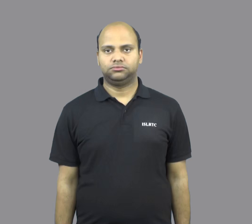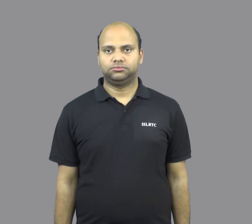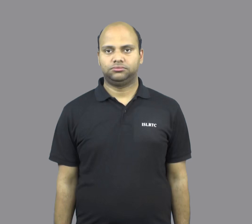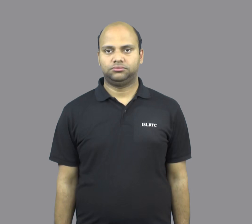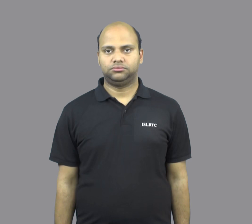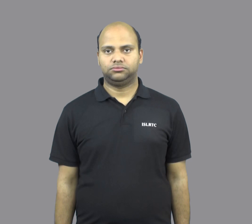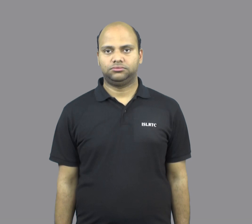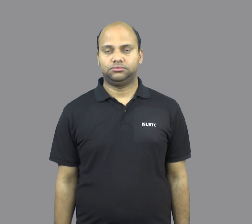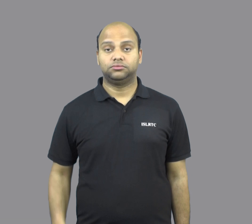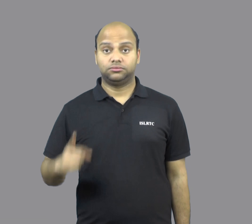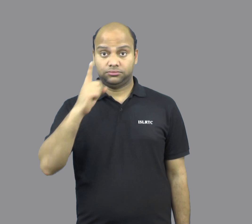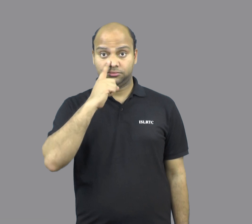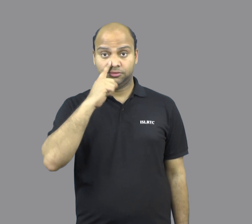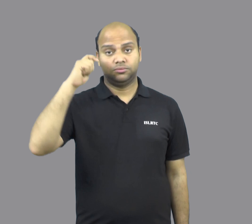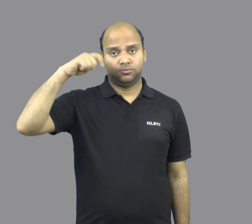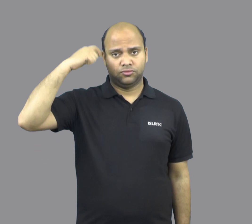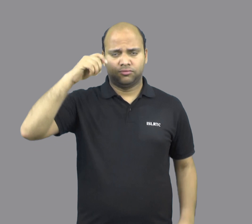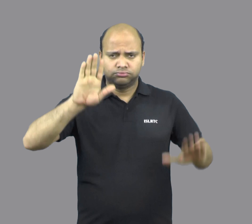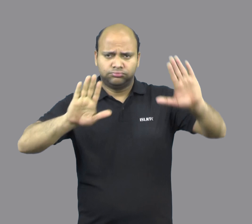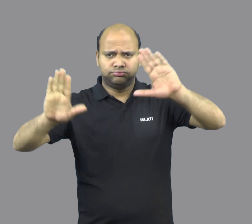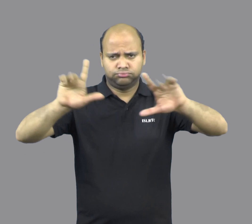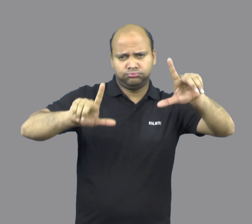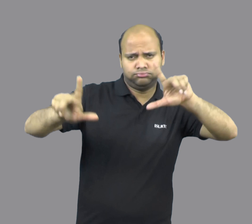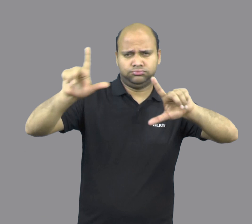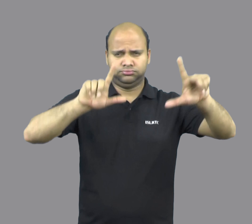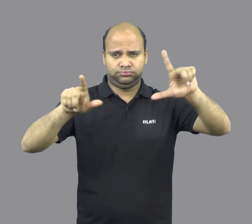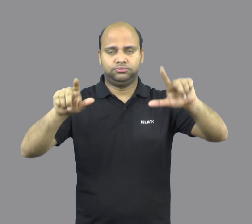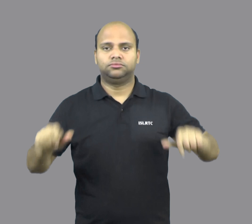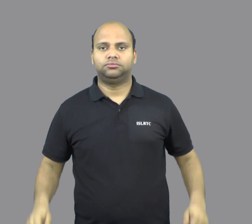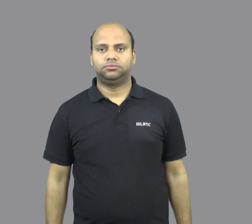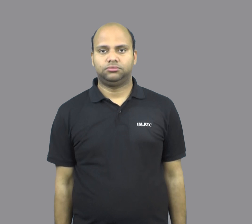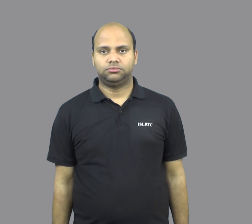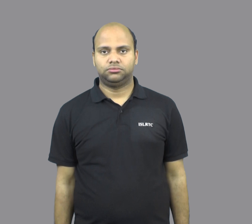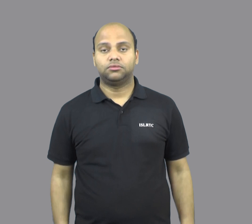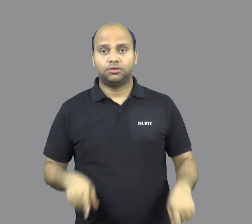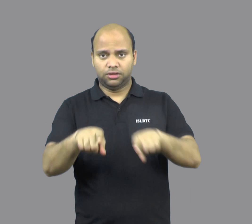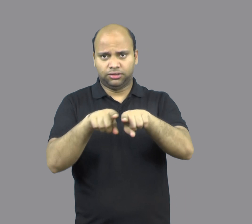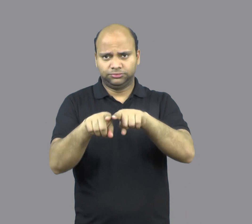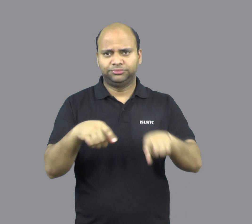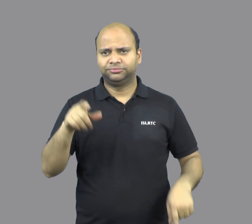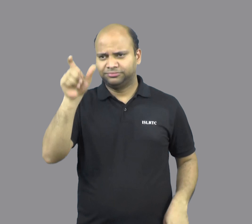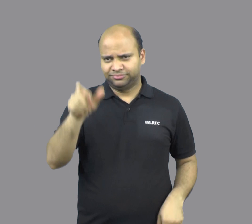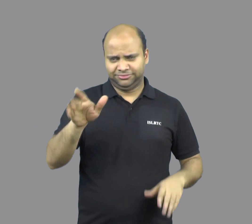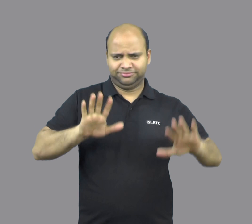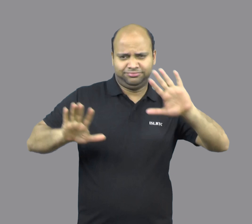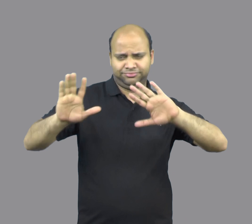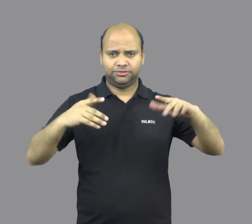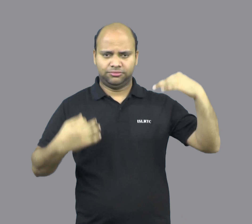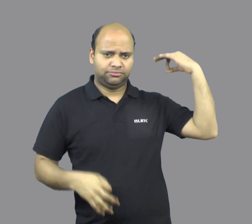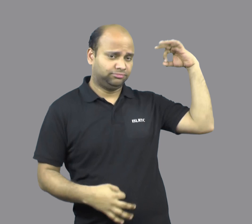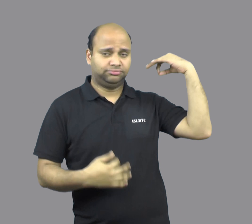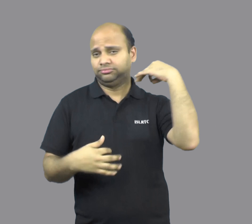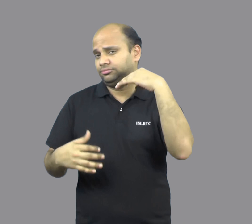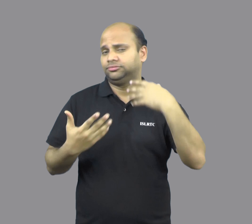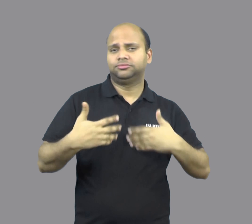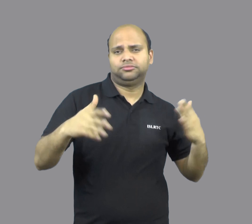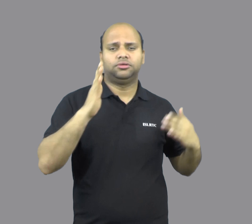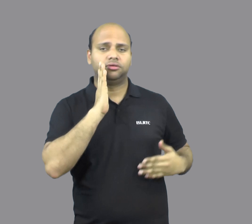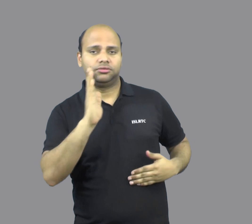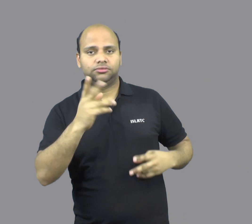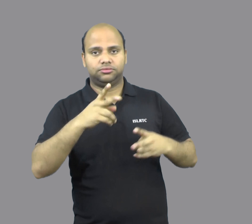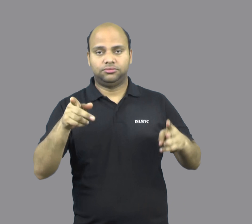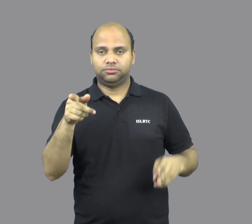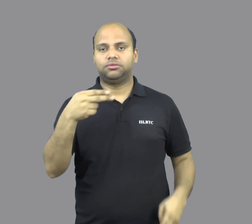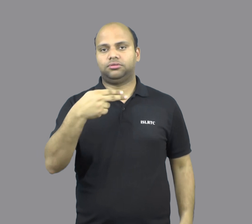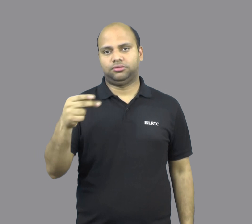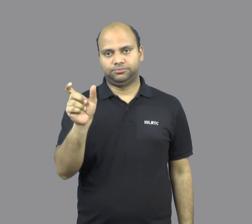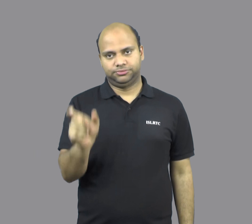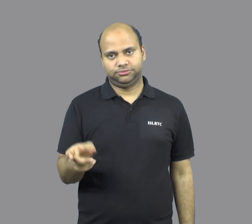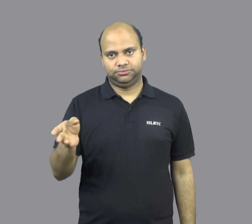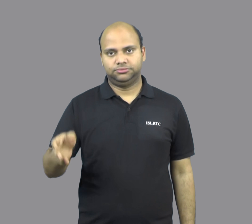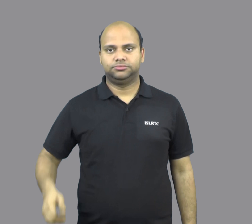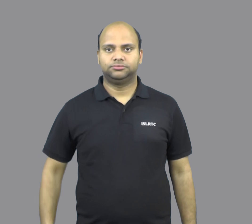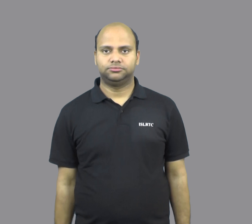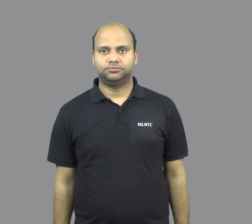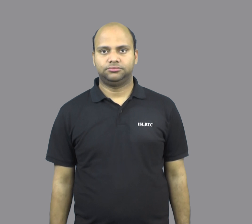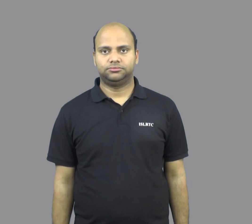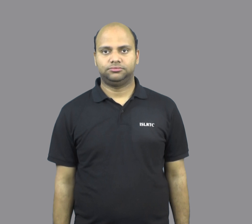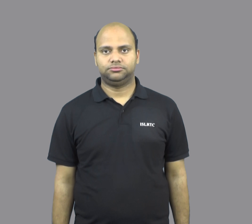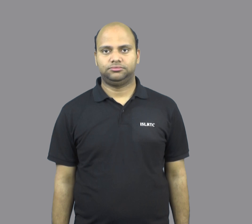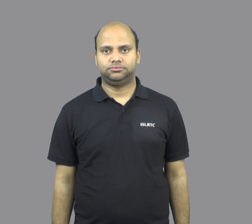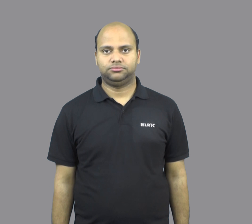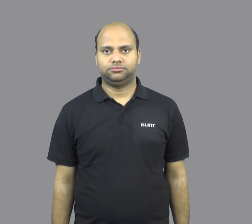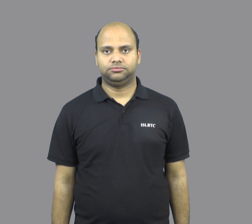Actress